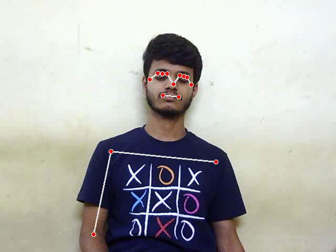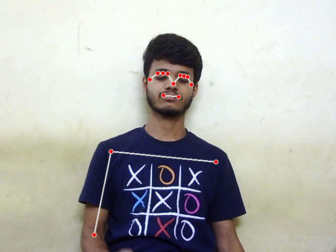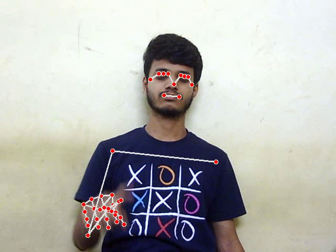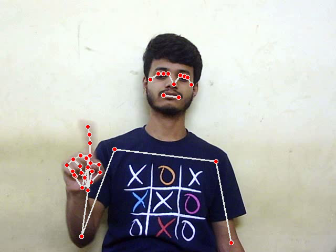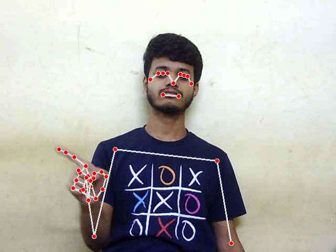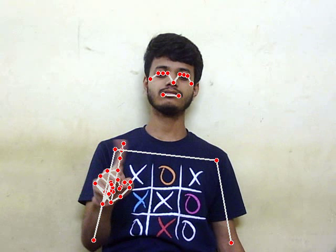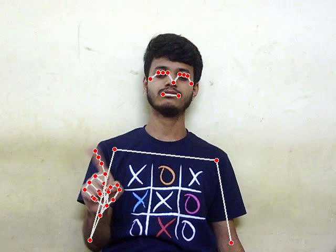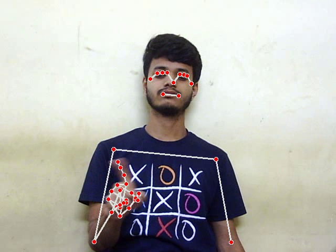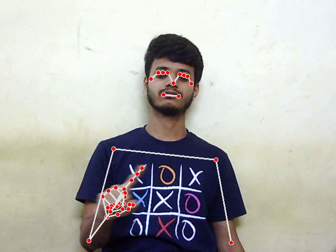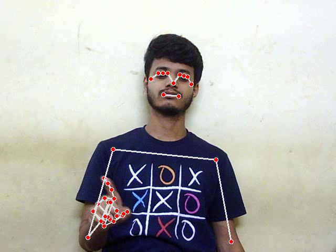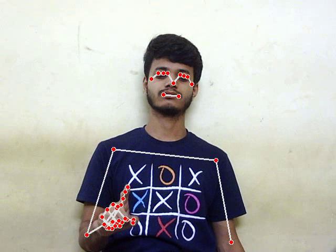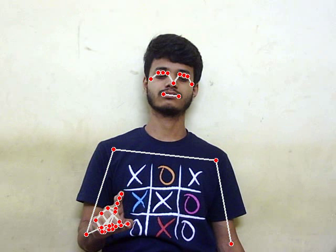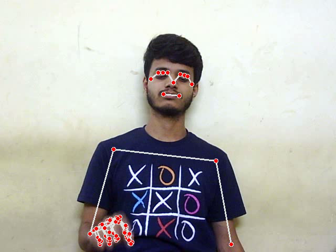where